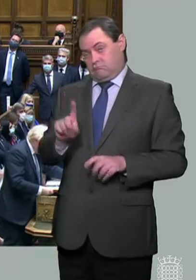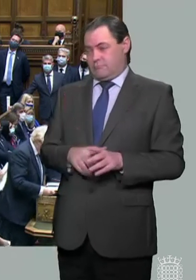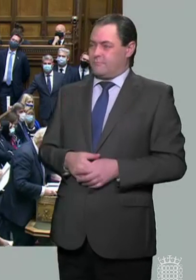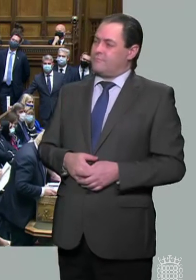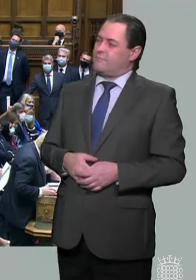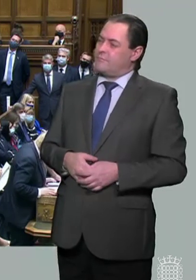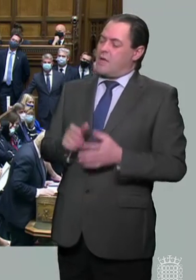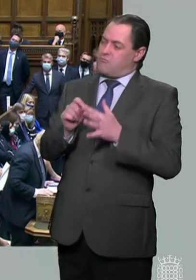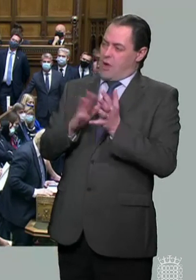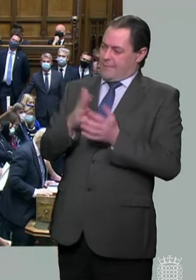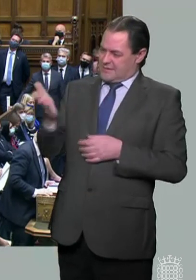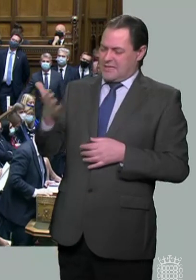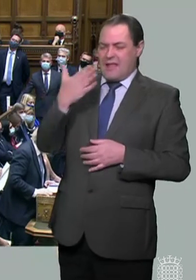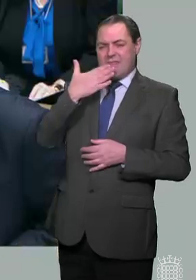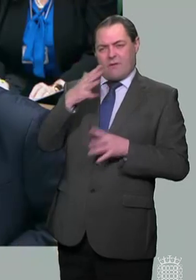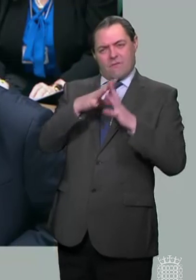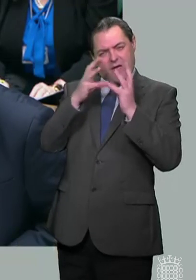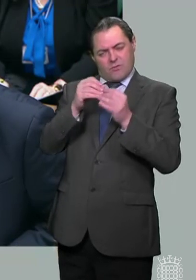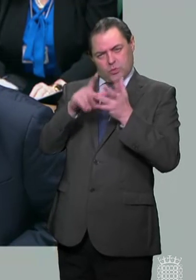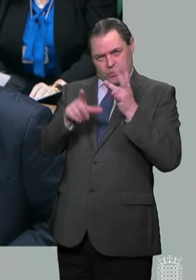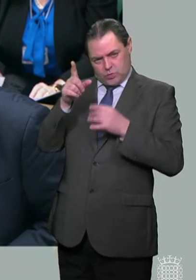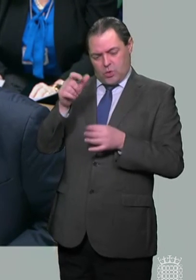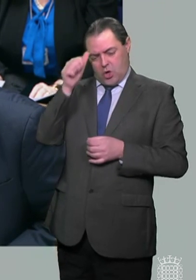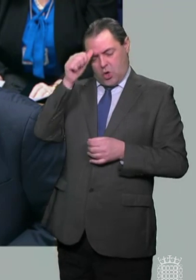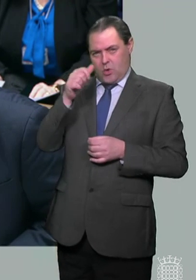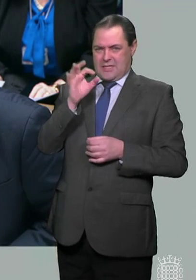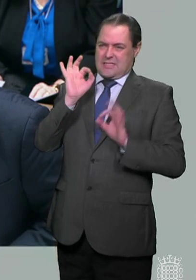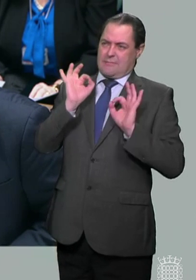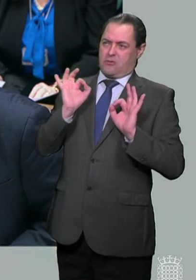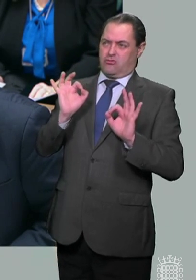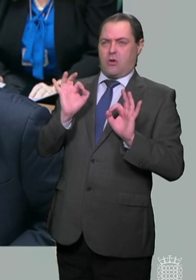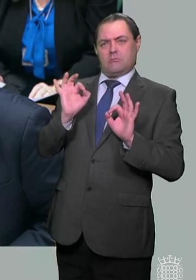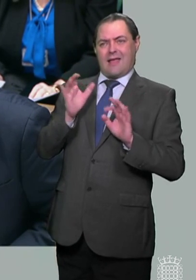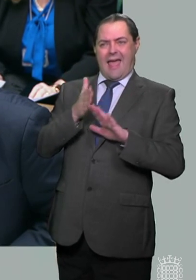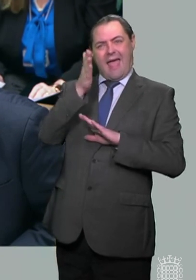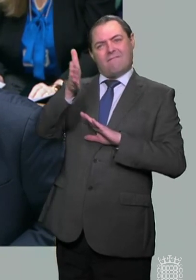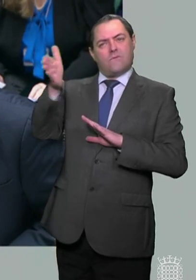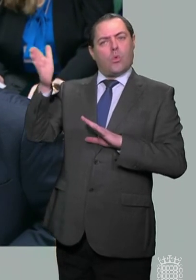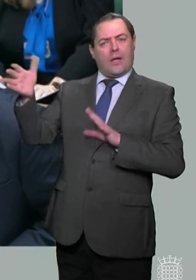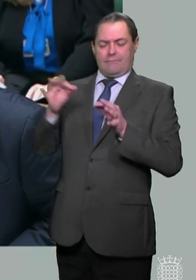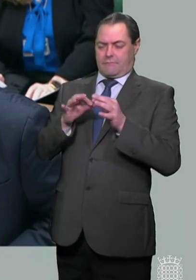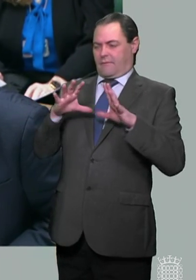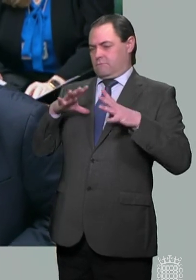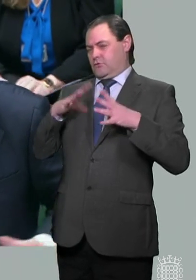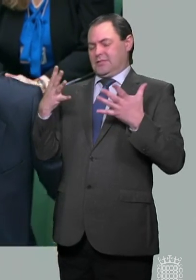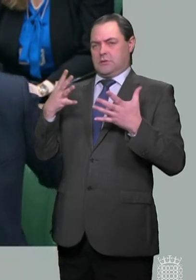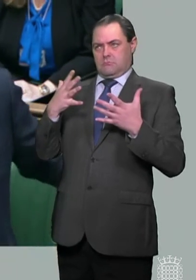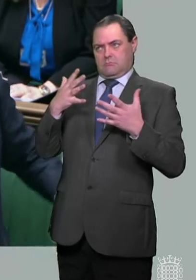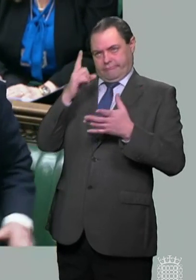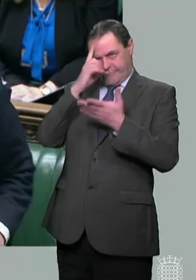I thank my honourable Friend for everything that she does, particularly as special envoy for freedom of religion or belief.